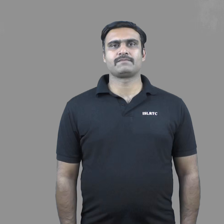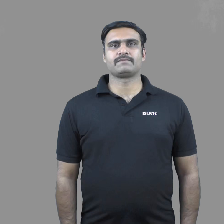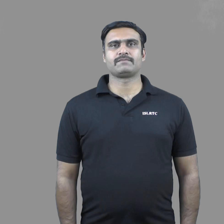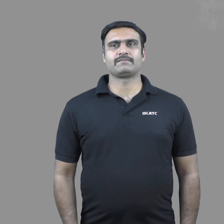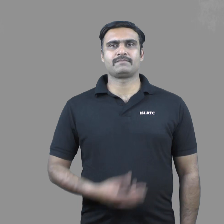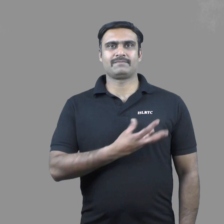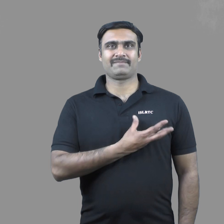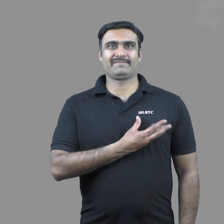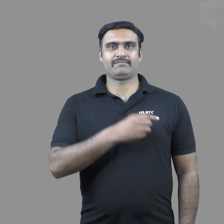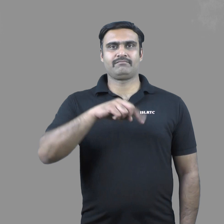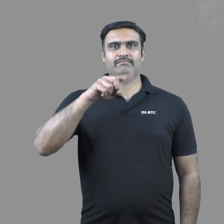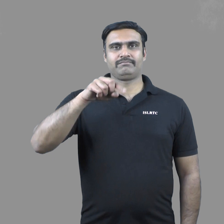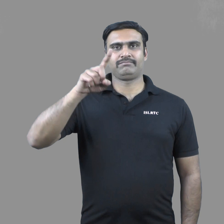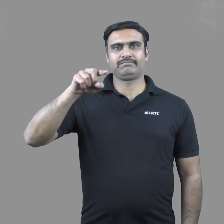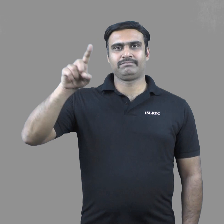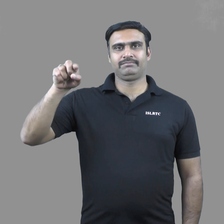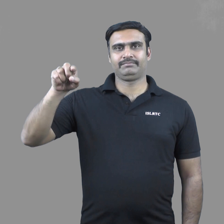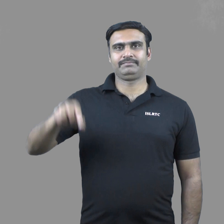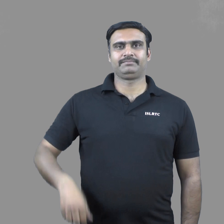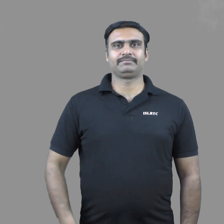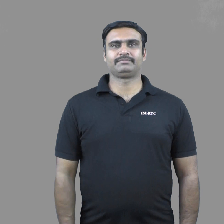Heartbeat